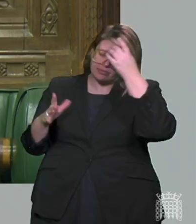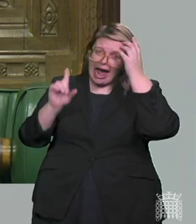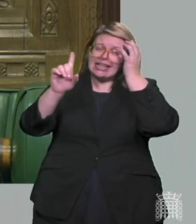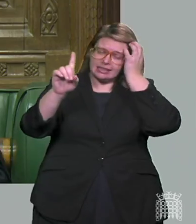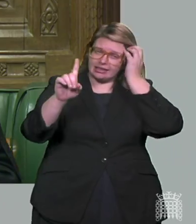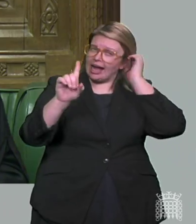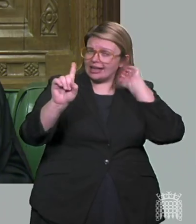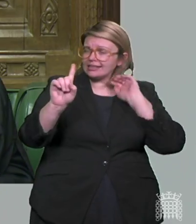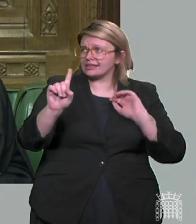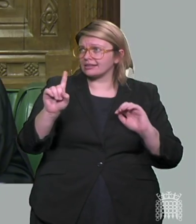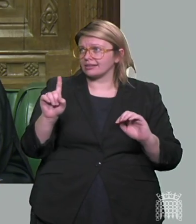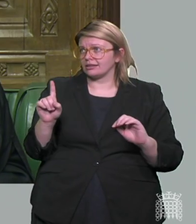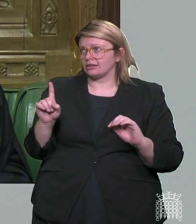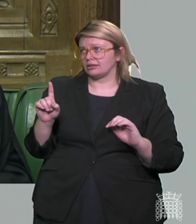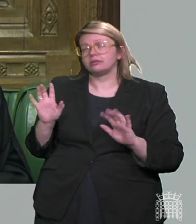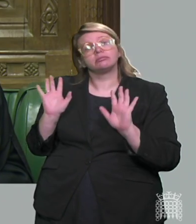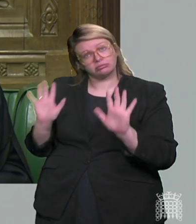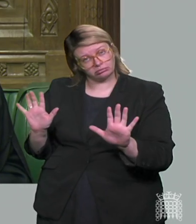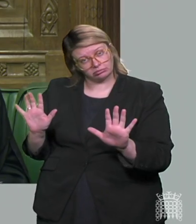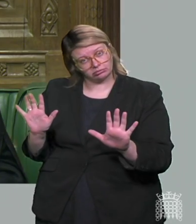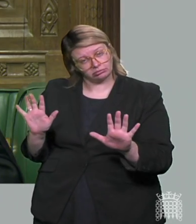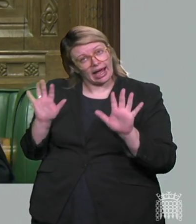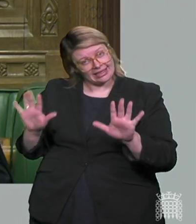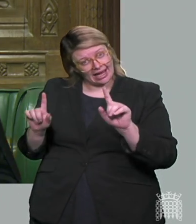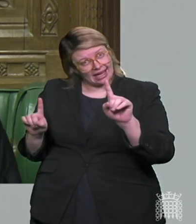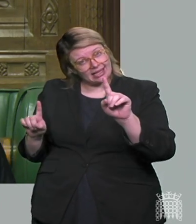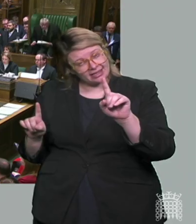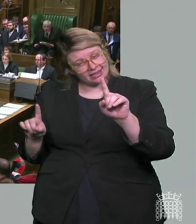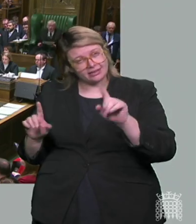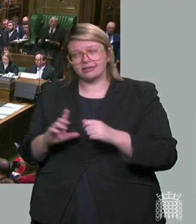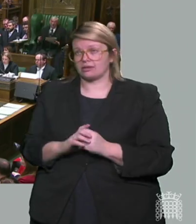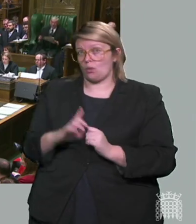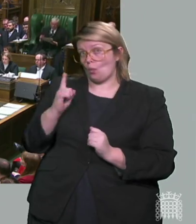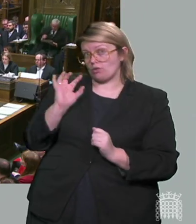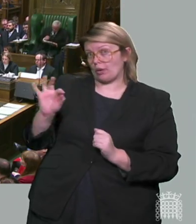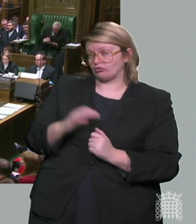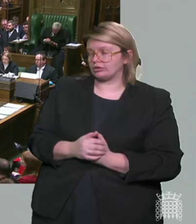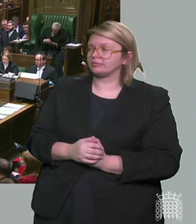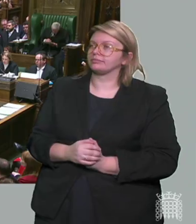Order. Please do not take advantage of the Order Paper.